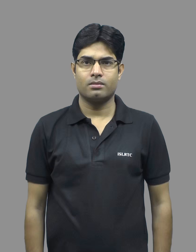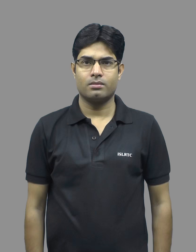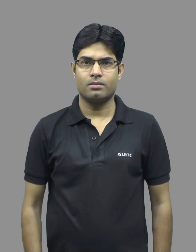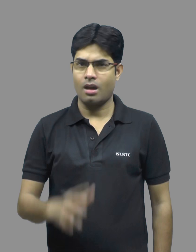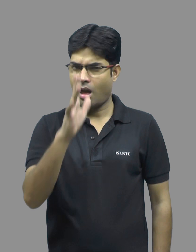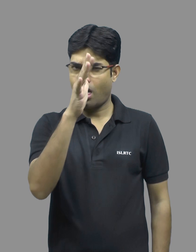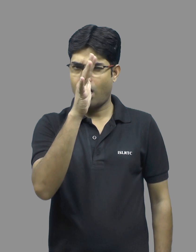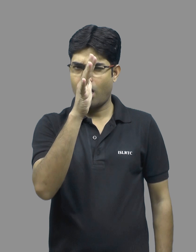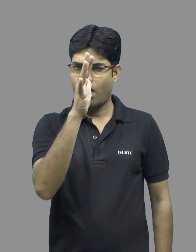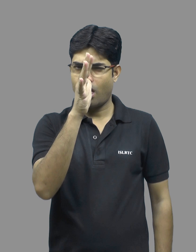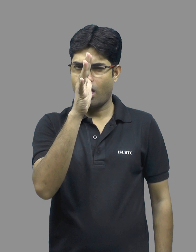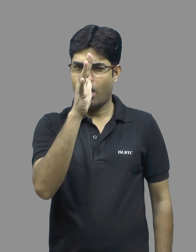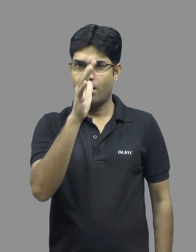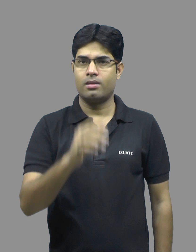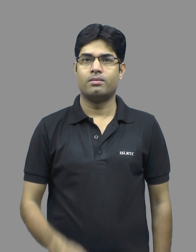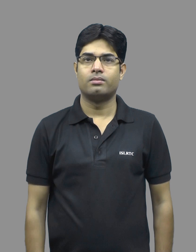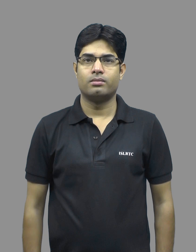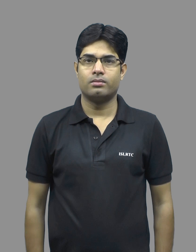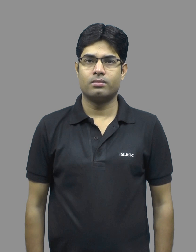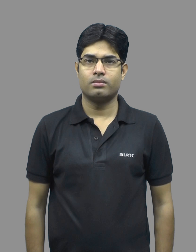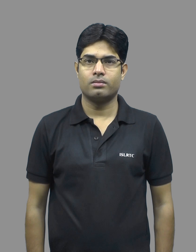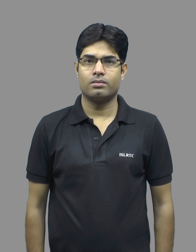Lie False